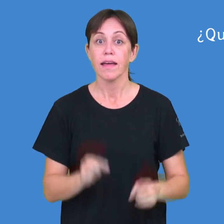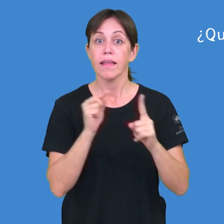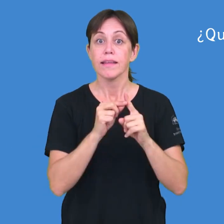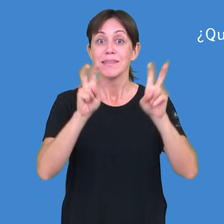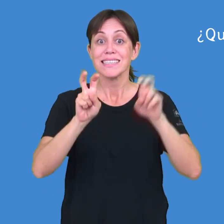diabetes